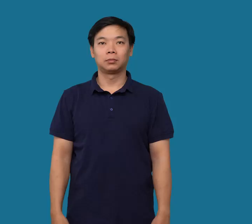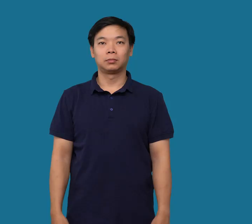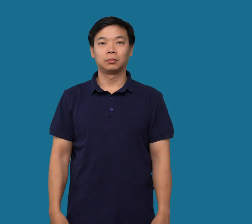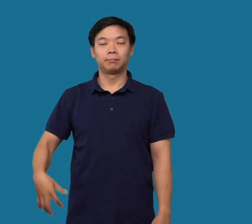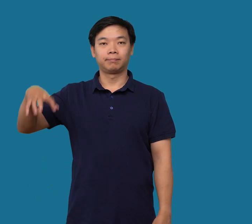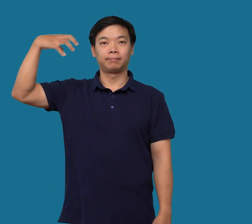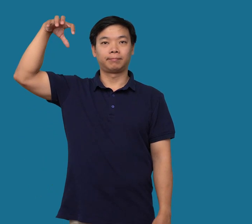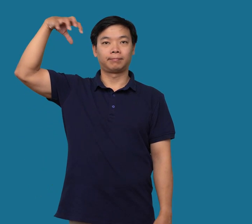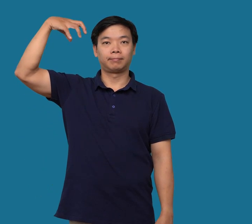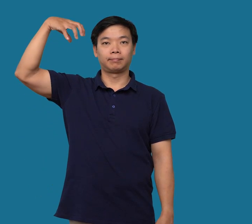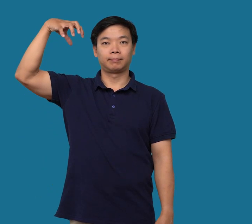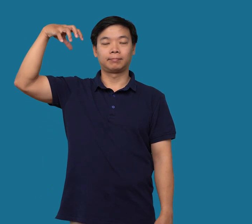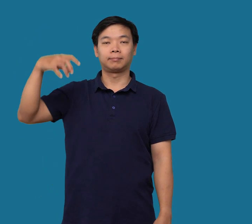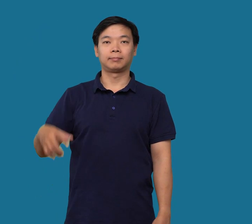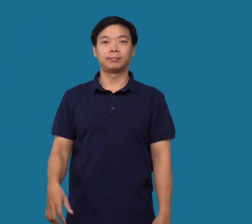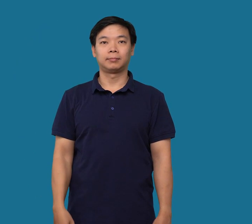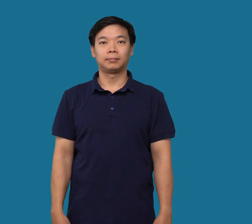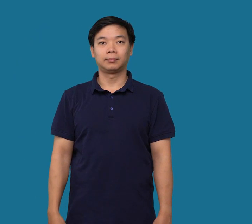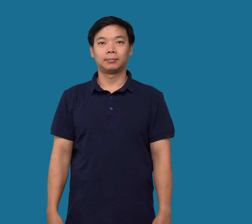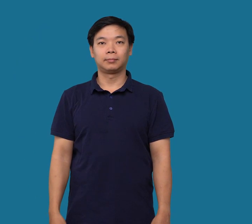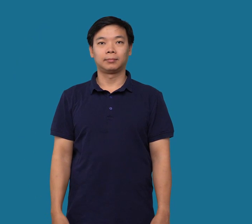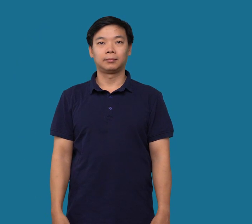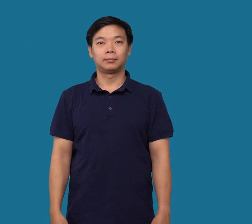xà phòng